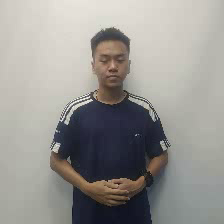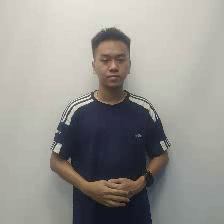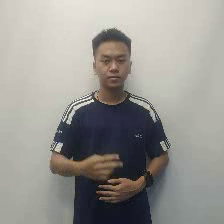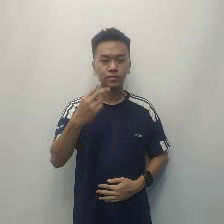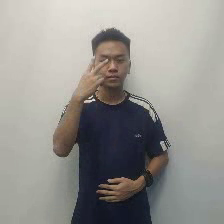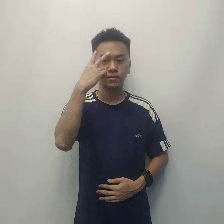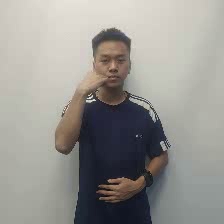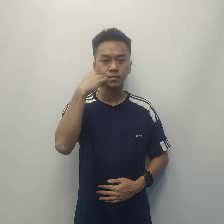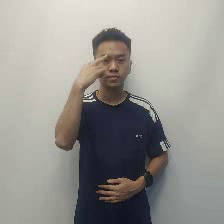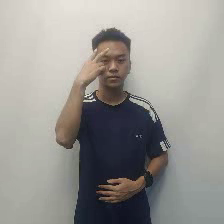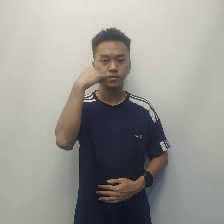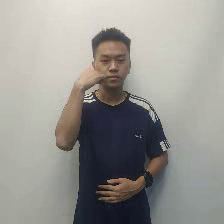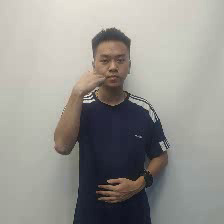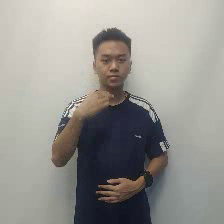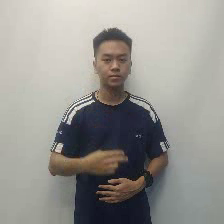Khóc